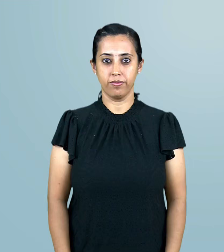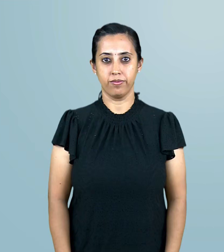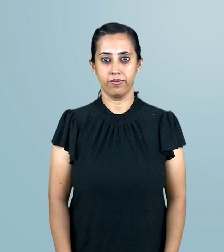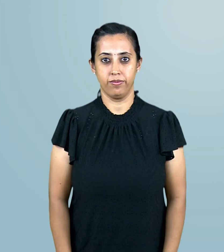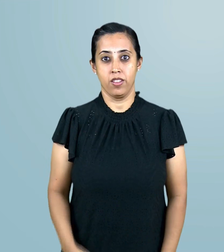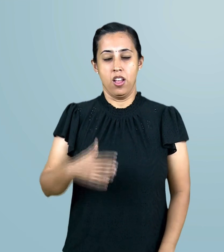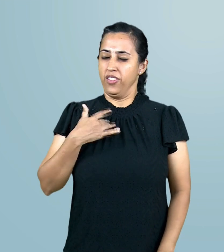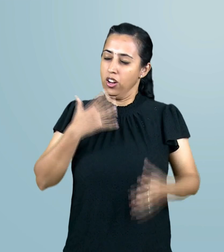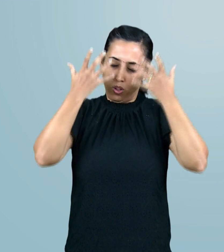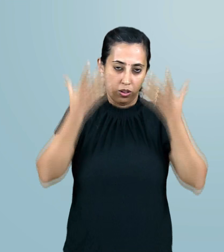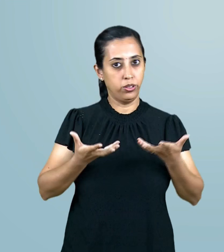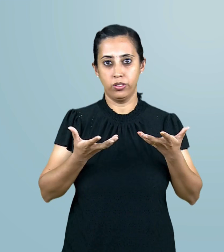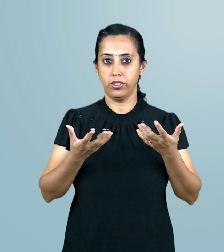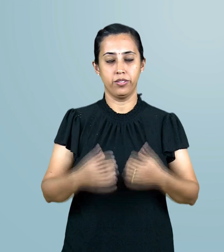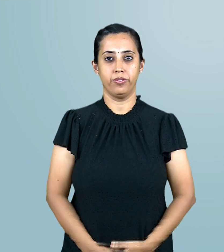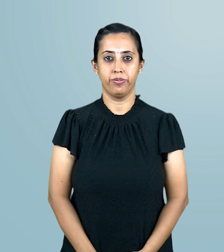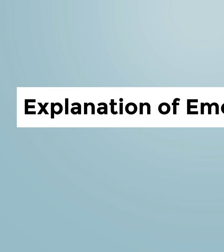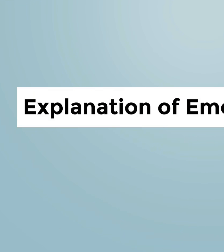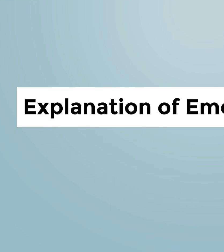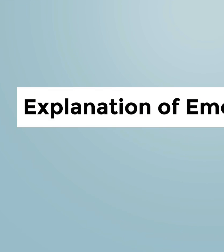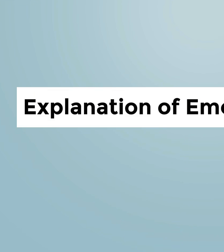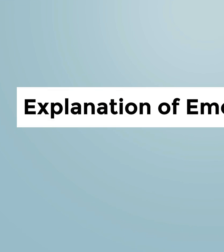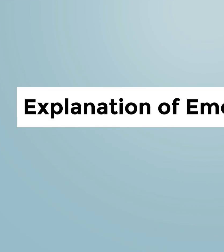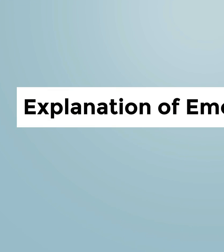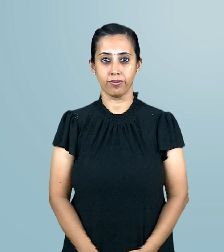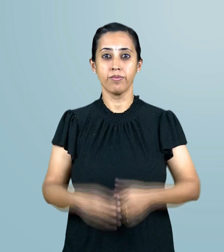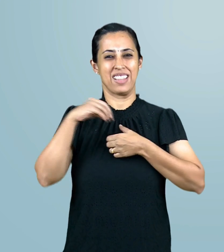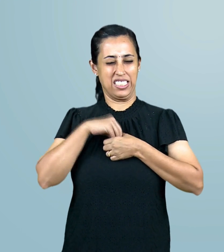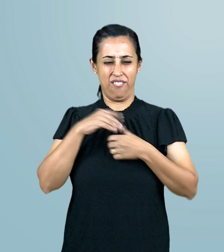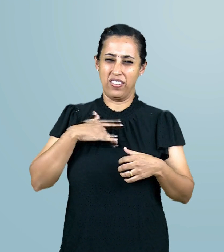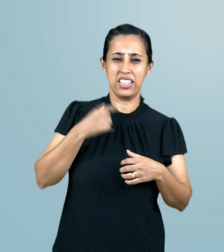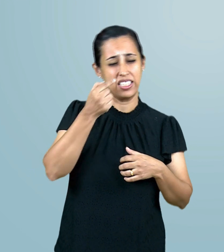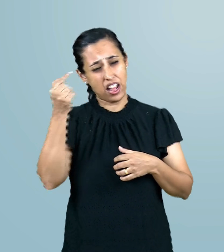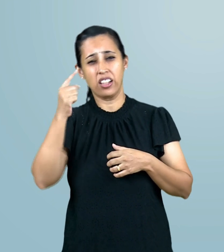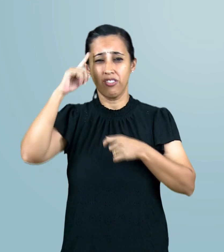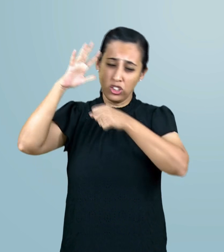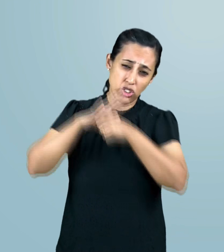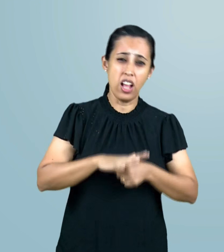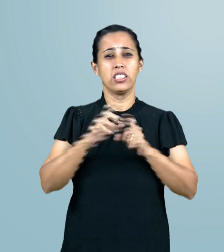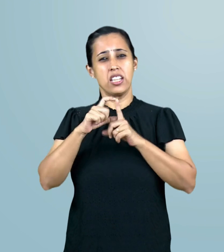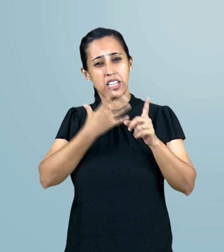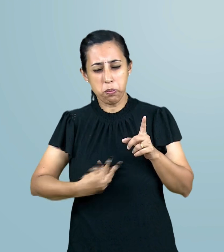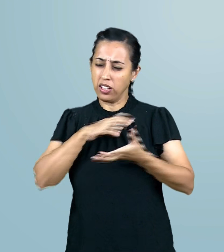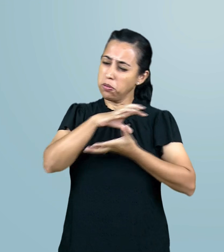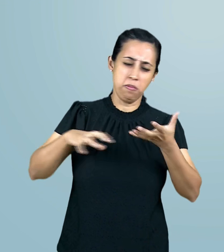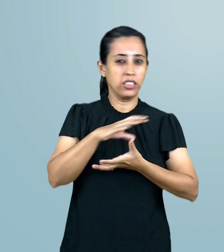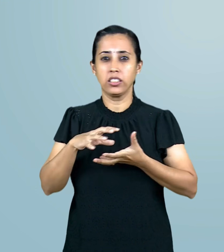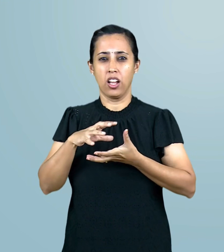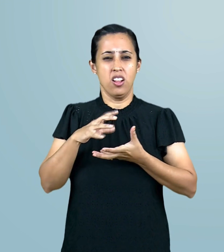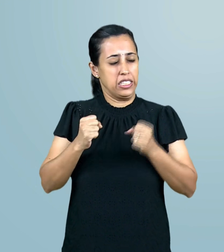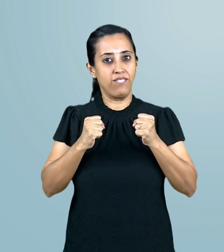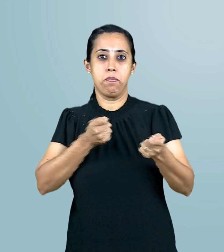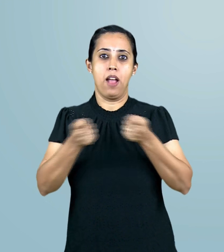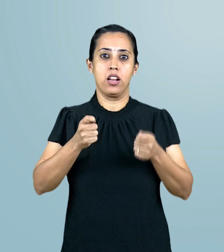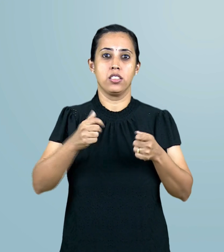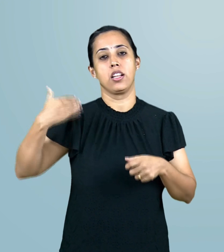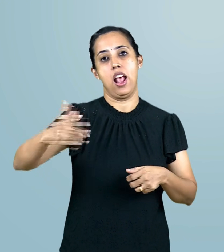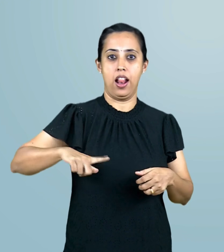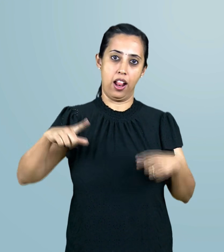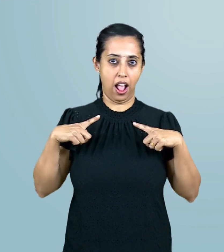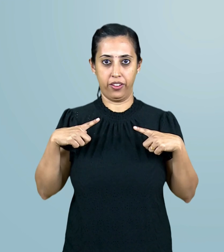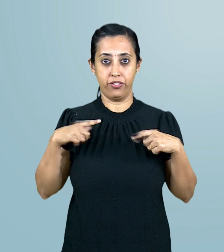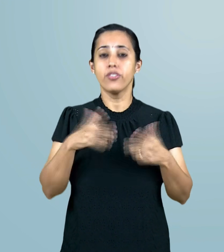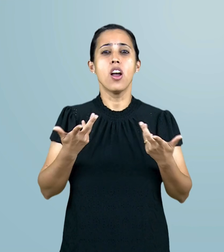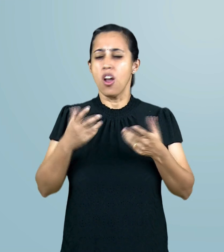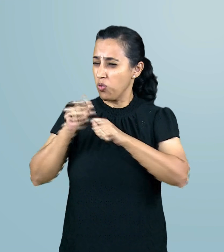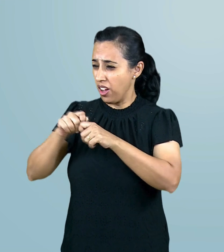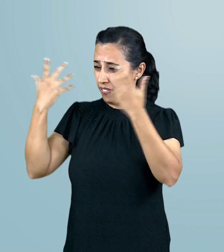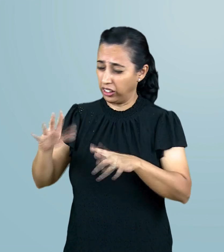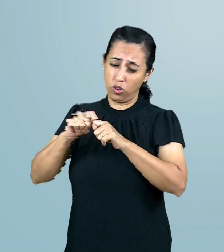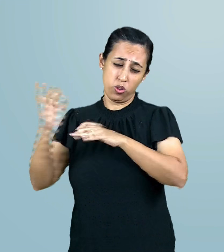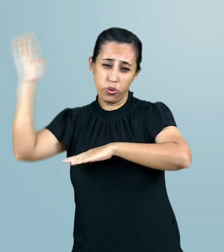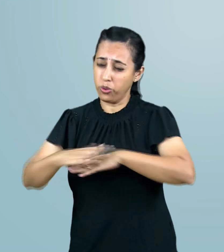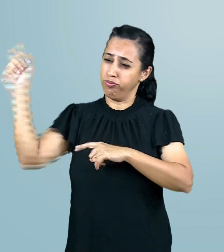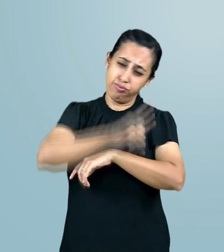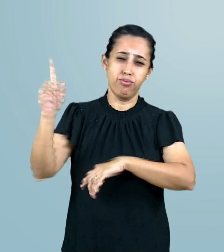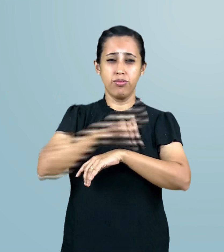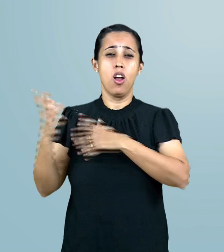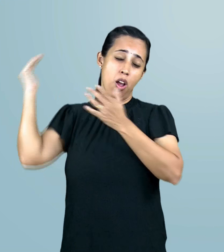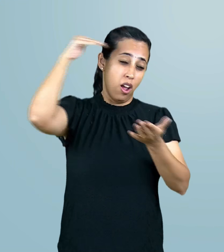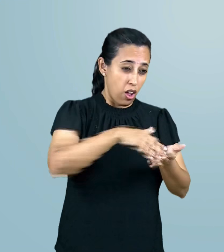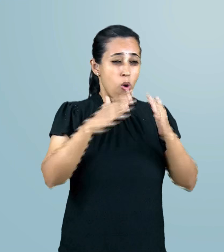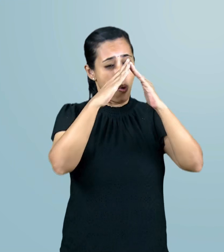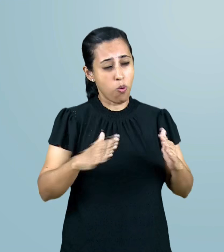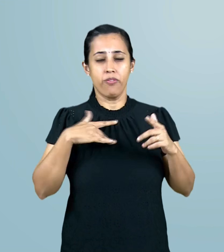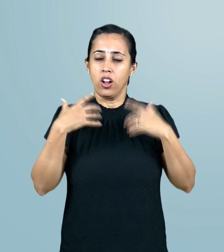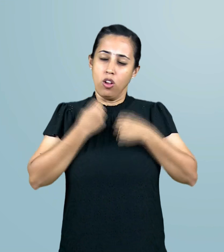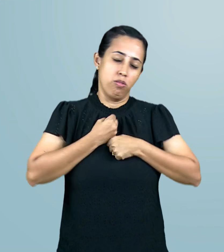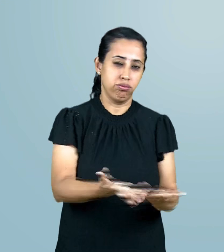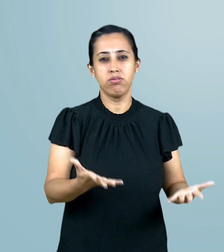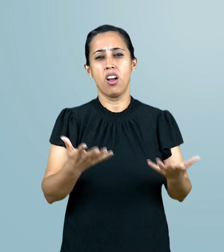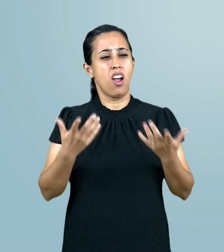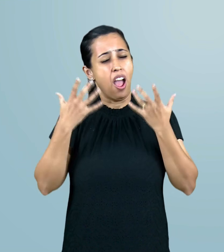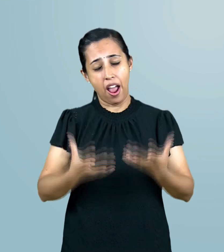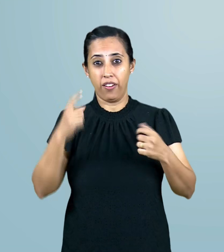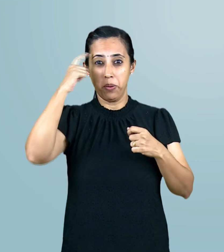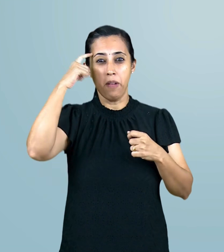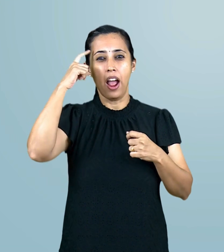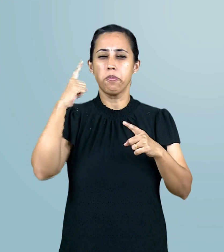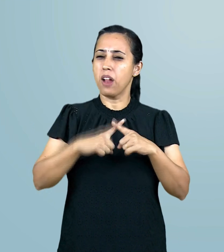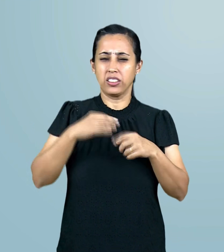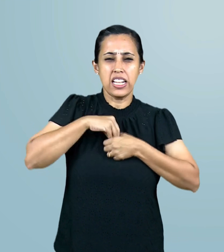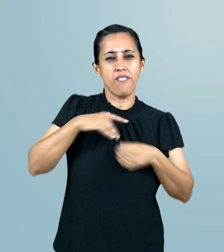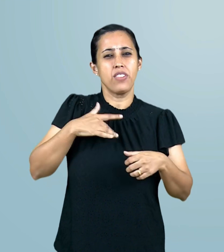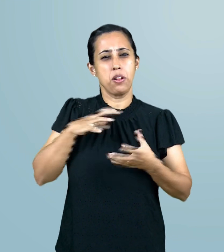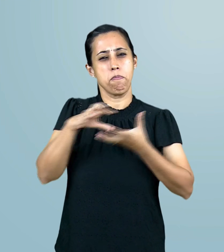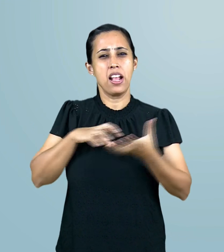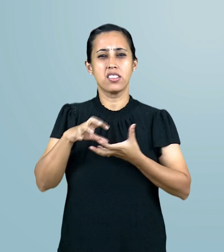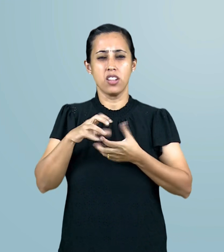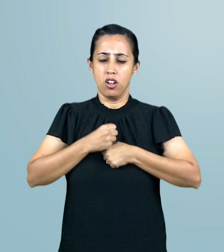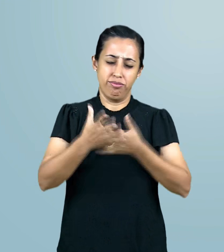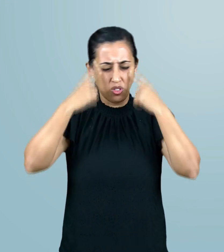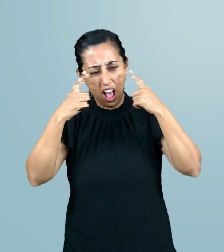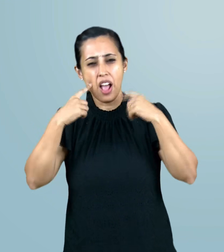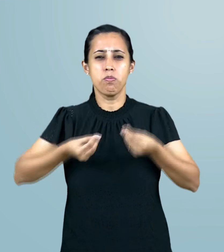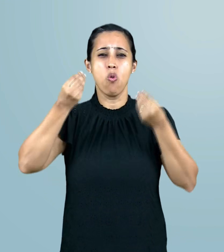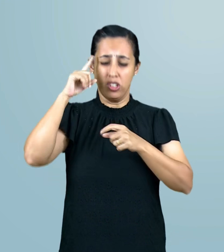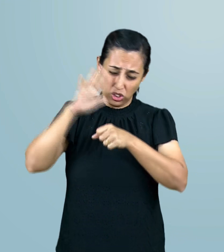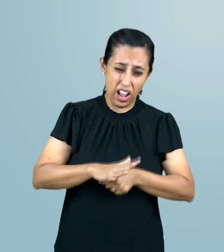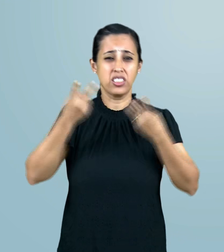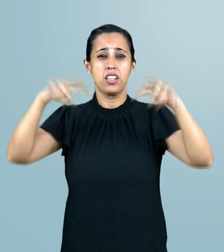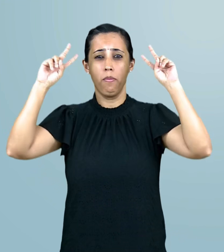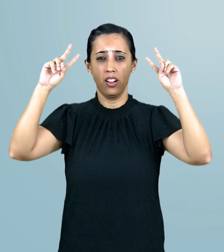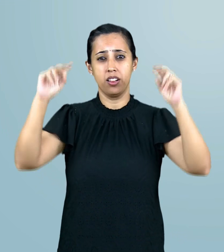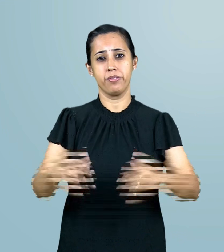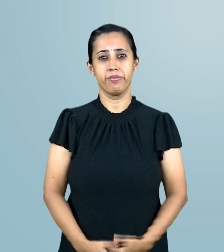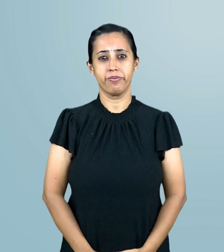Emotional breakdown